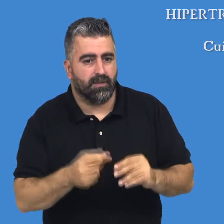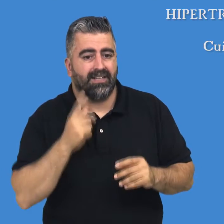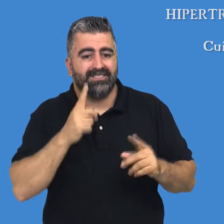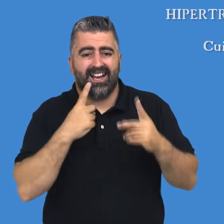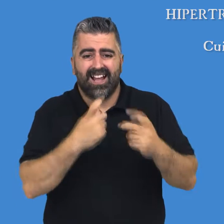caso